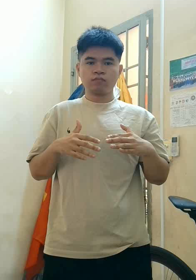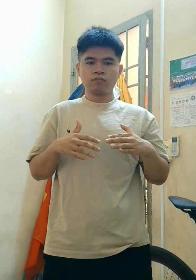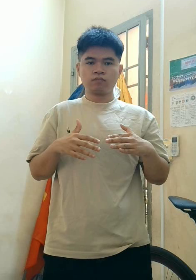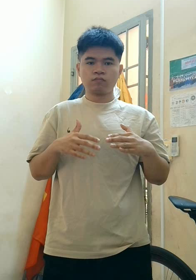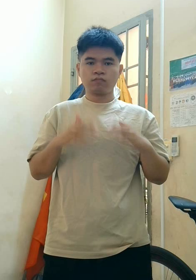quan tam